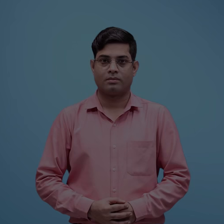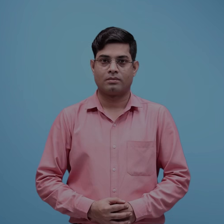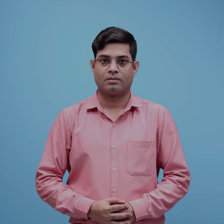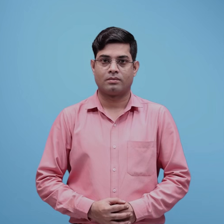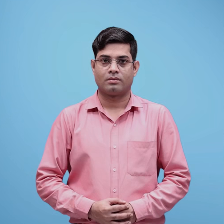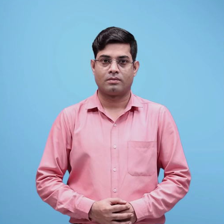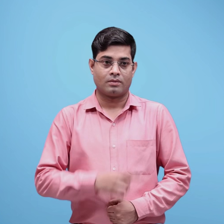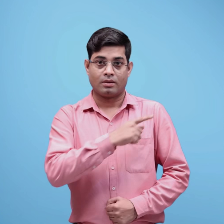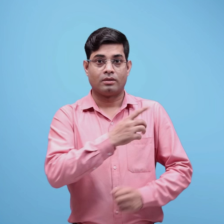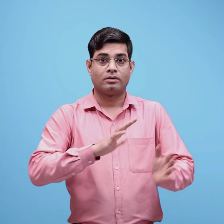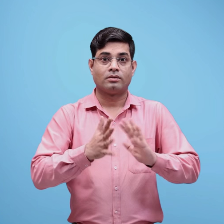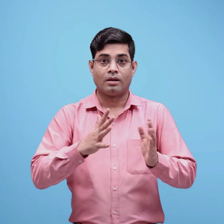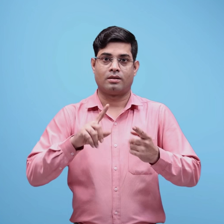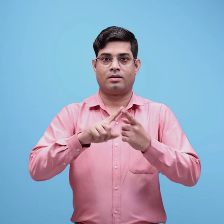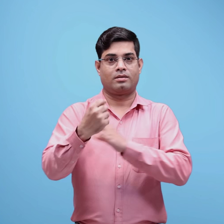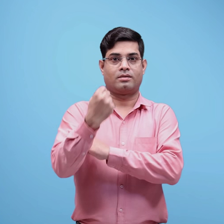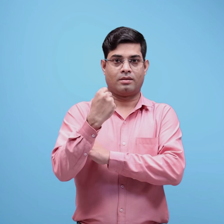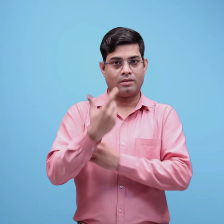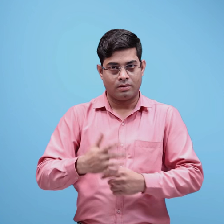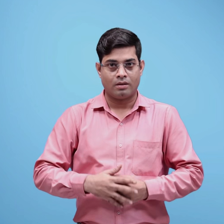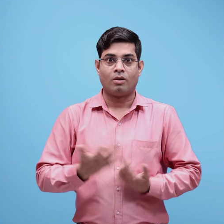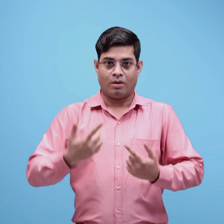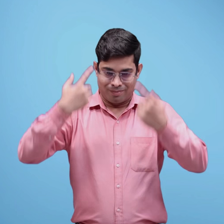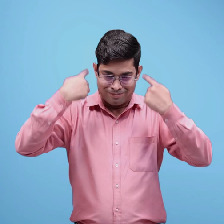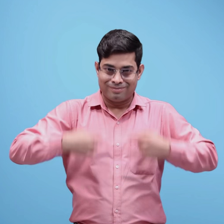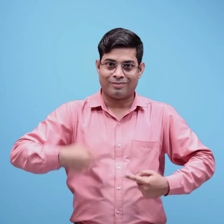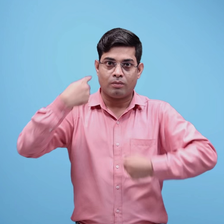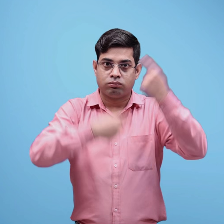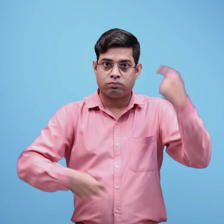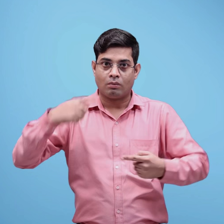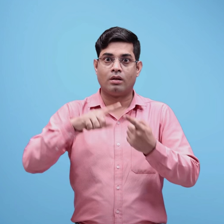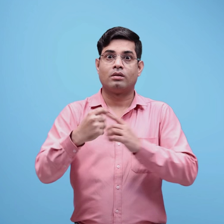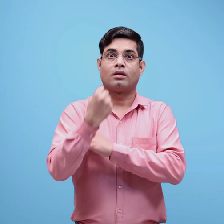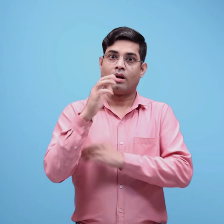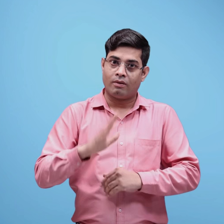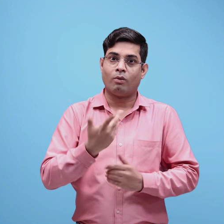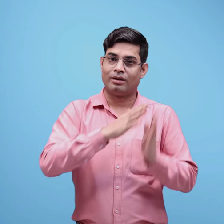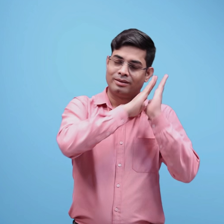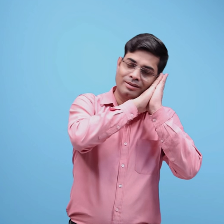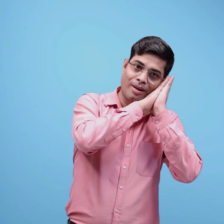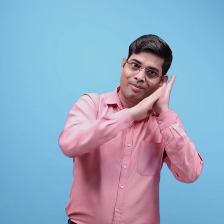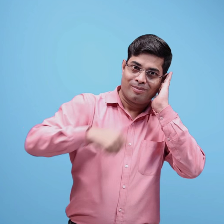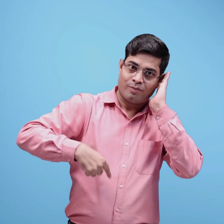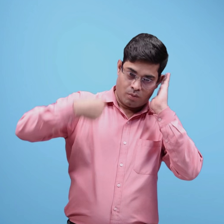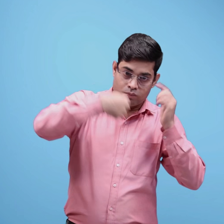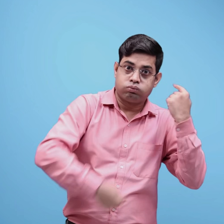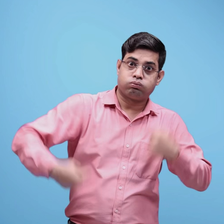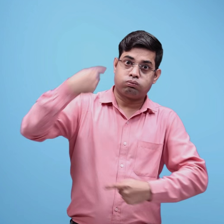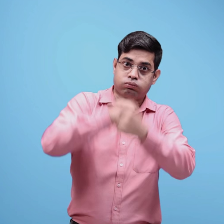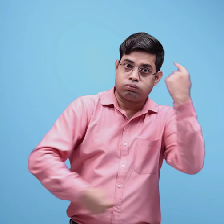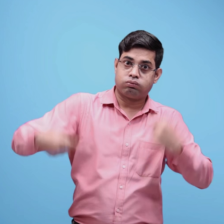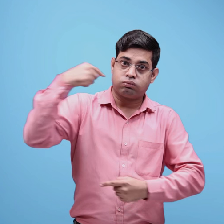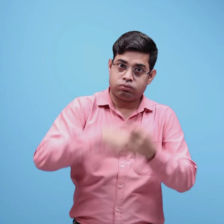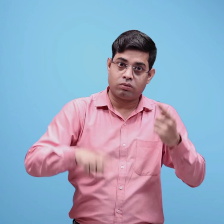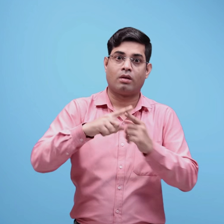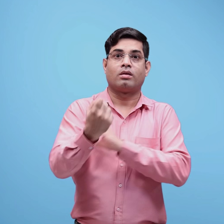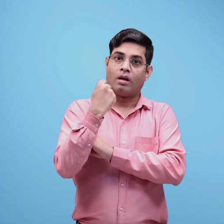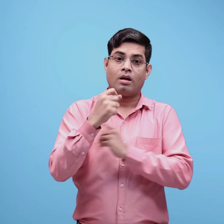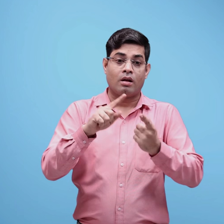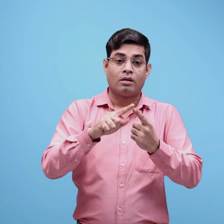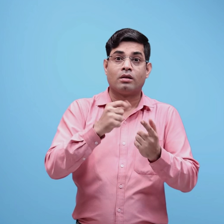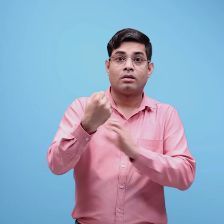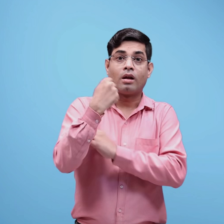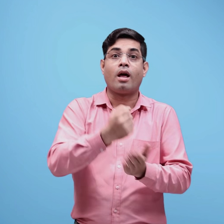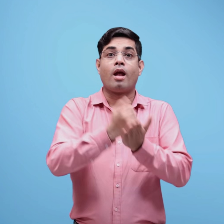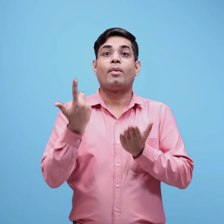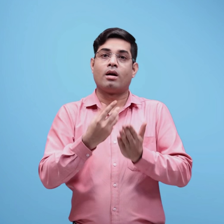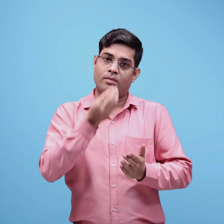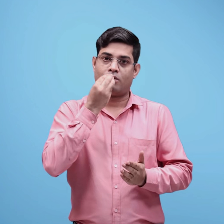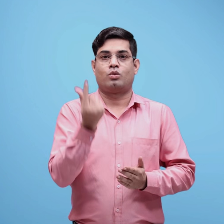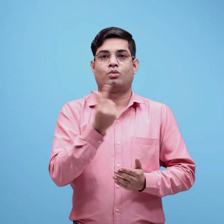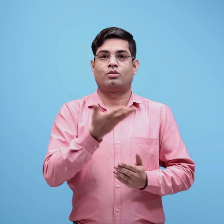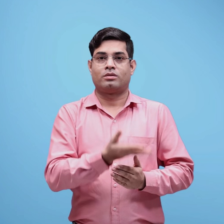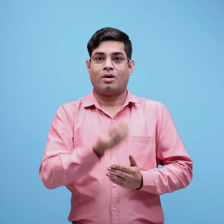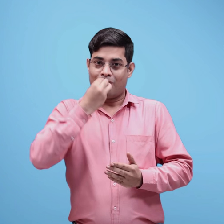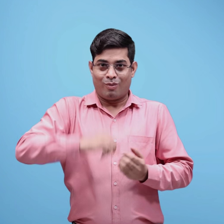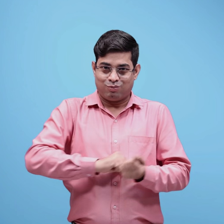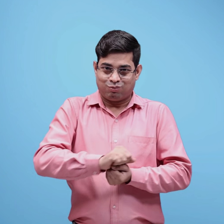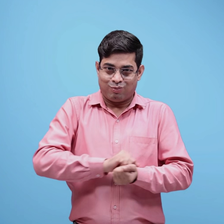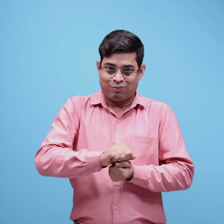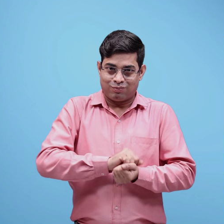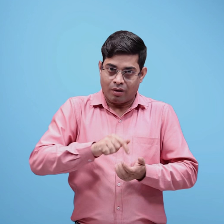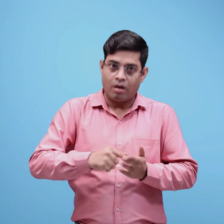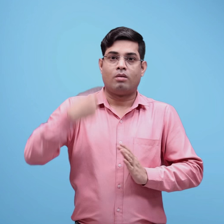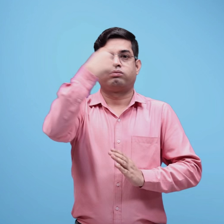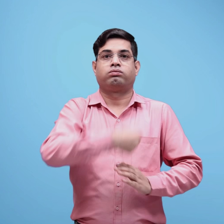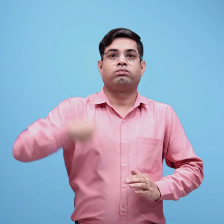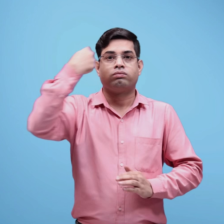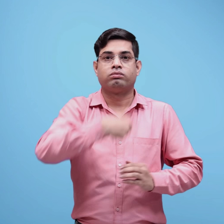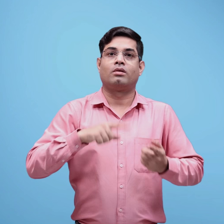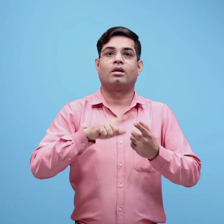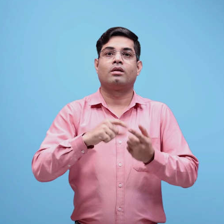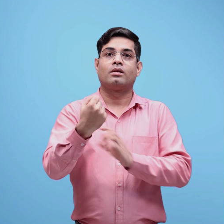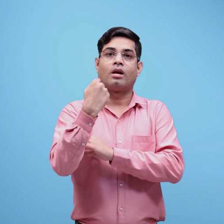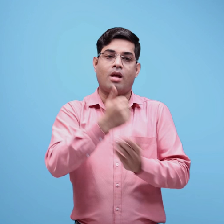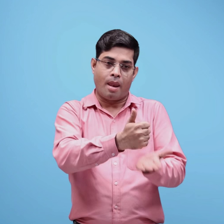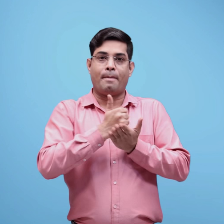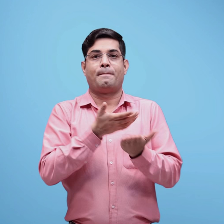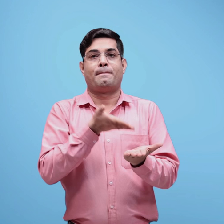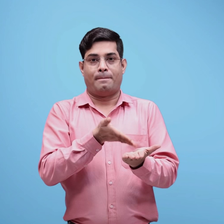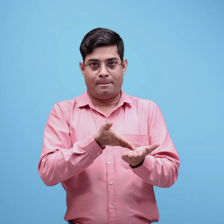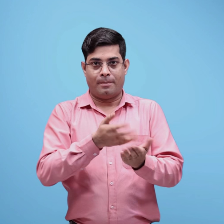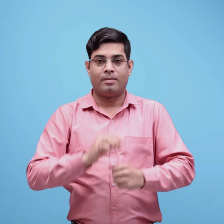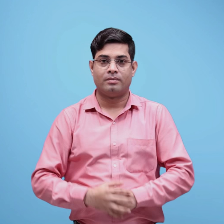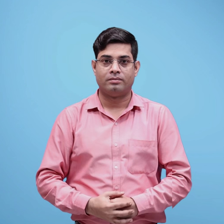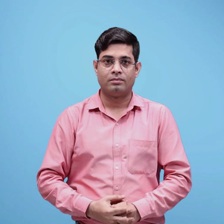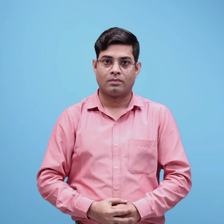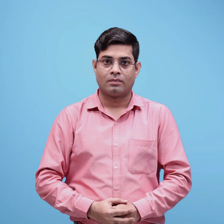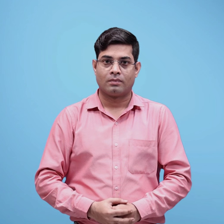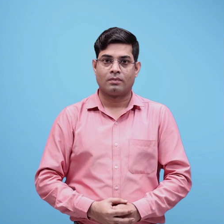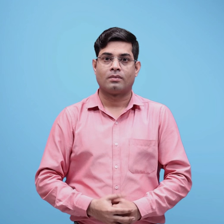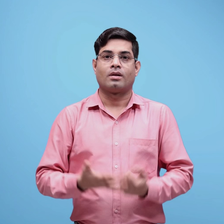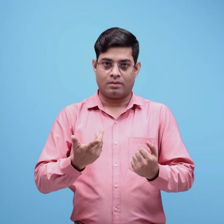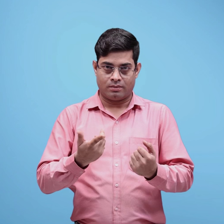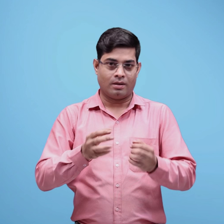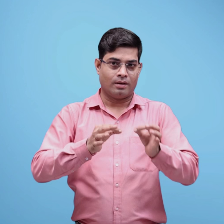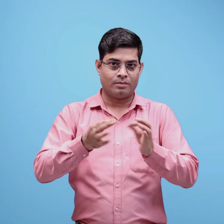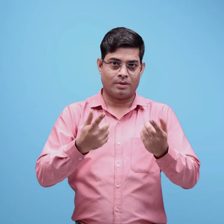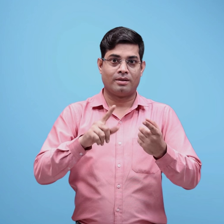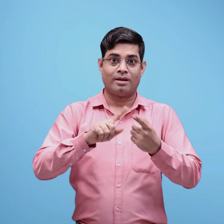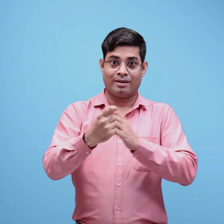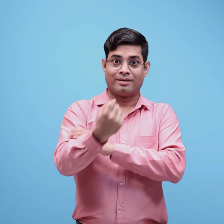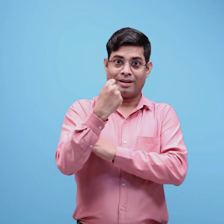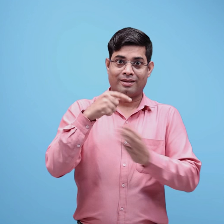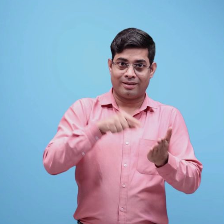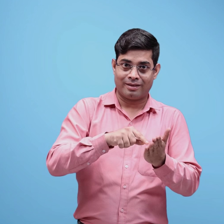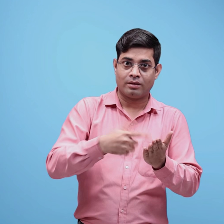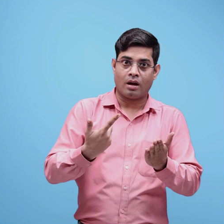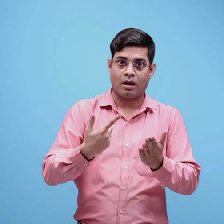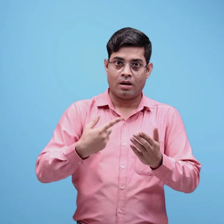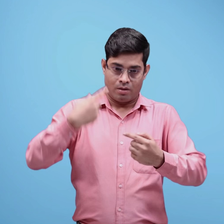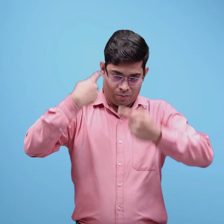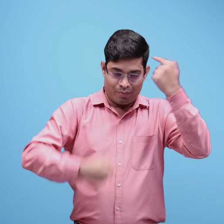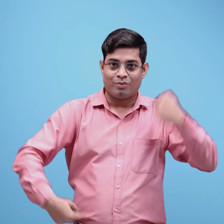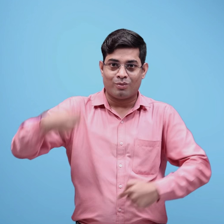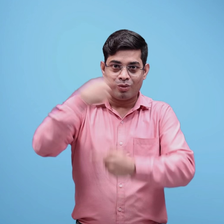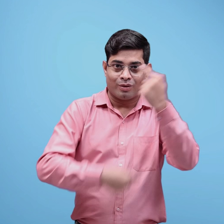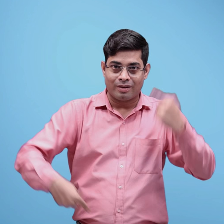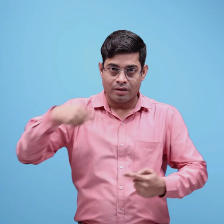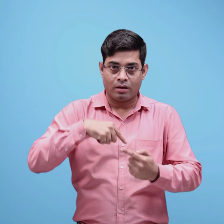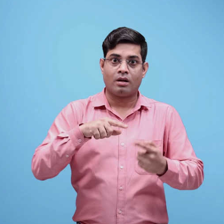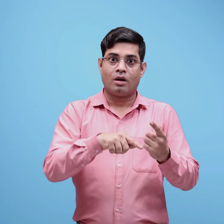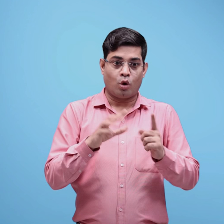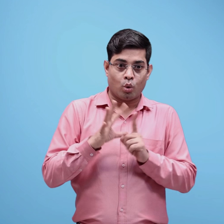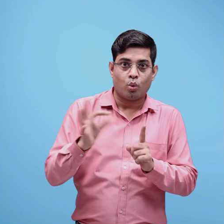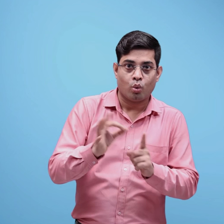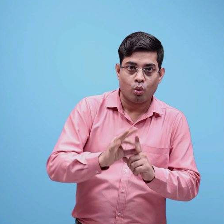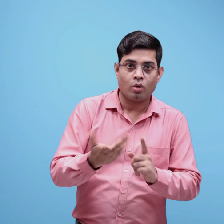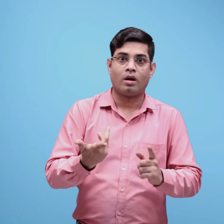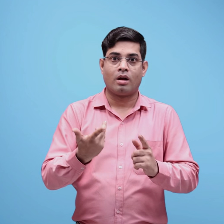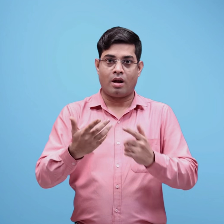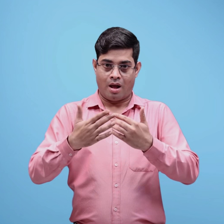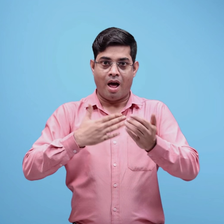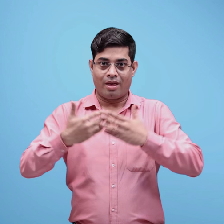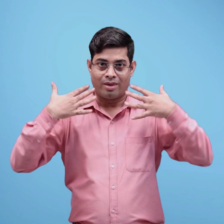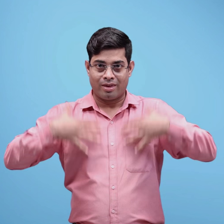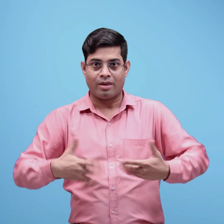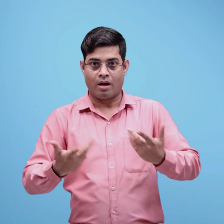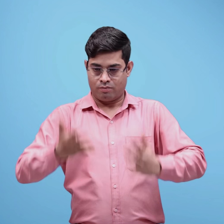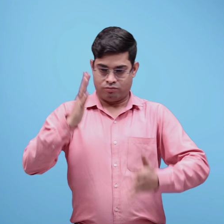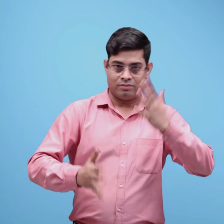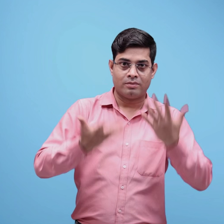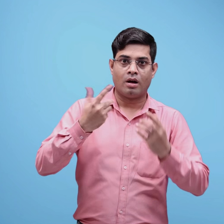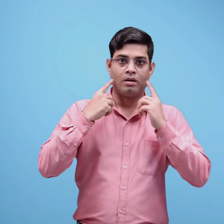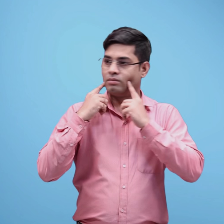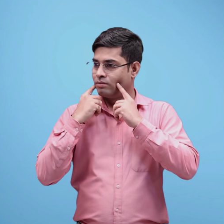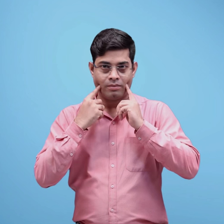Energy This is the sign for energy. Energy enables our body to carry out work such as various biological processes like transportation of blood, even when we are sleeping. Energy is required for our cells. also require energy to carry out work, and for body movements.